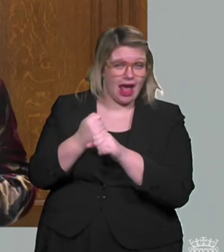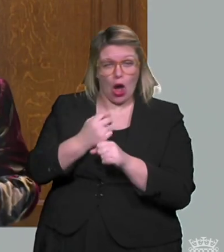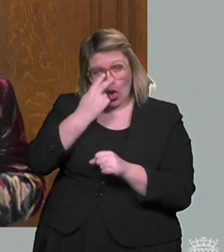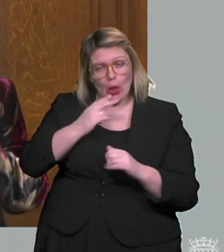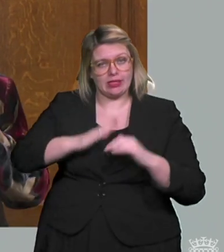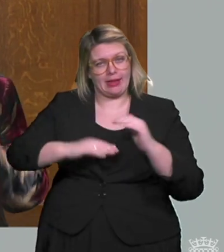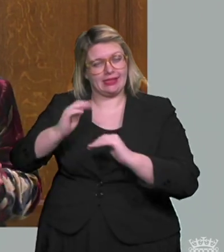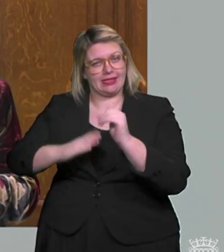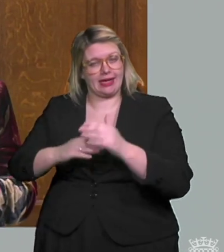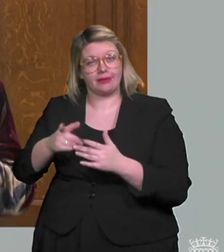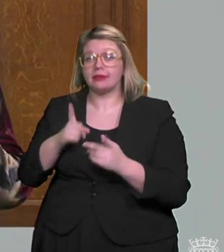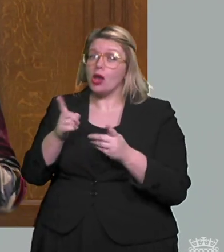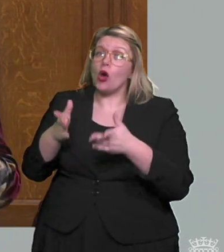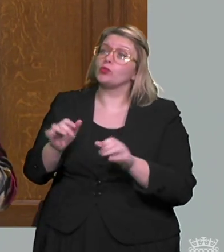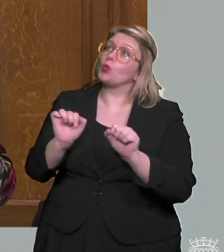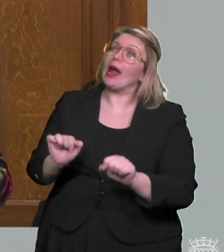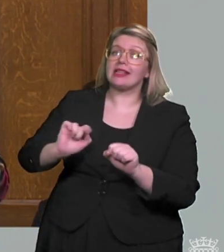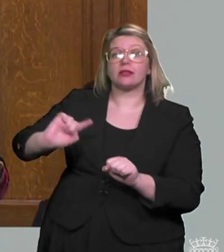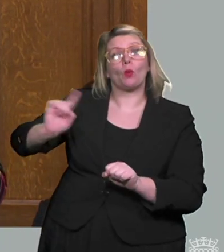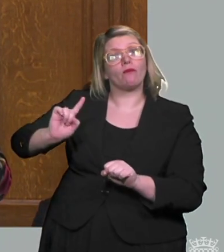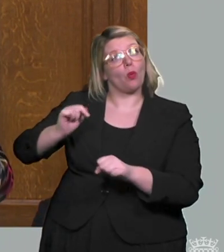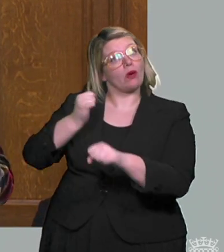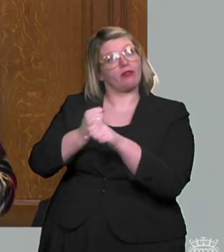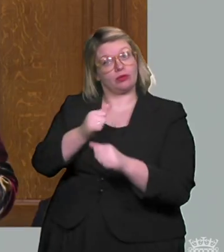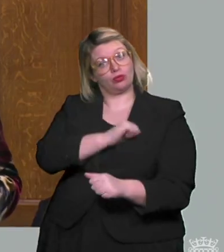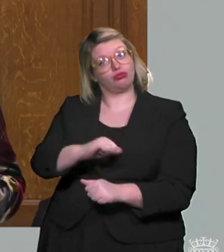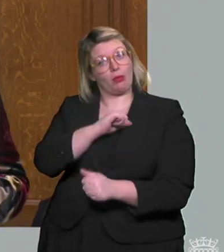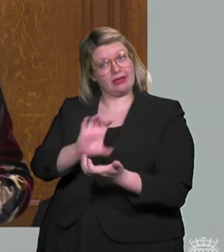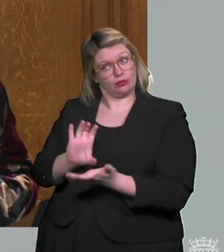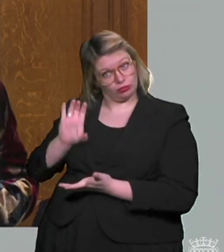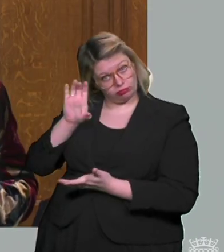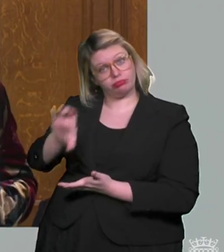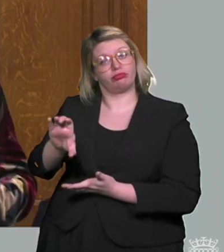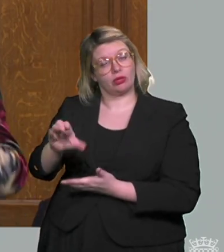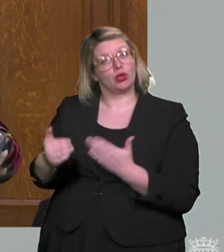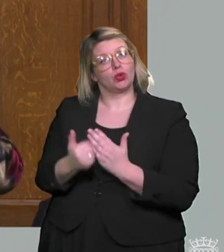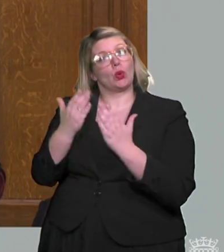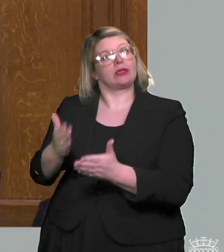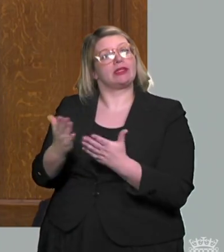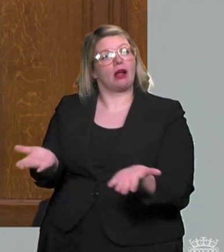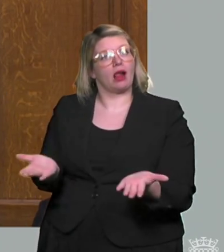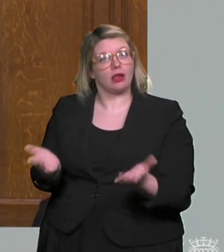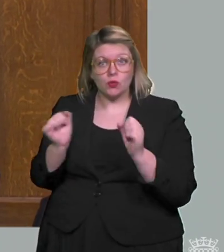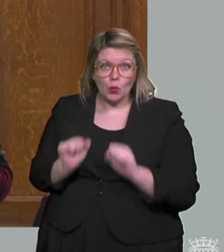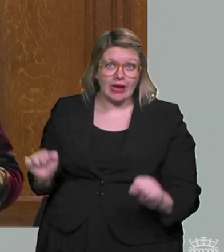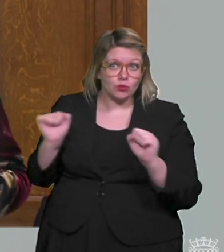However, the hospital is waiting for the commitment from the Government for the funding under the new hospitals programme.